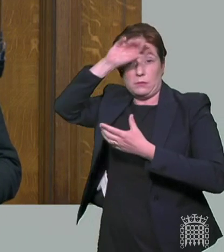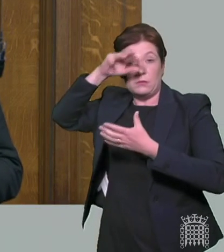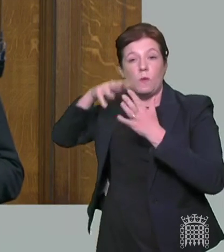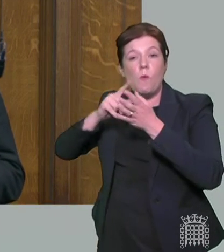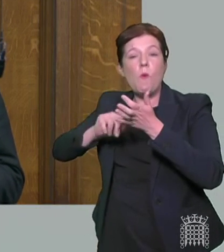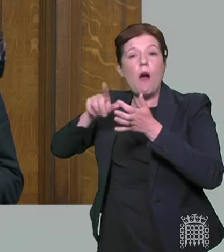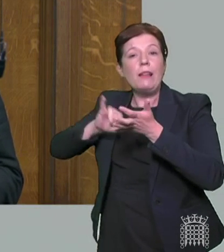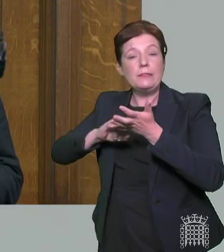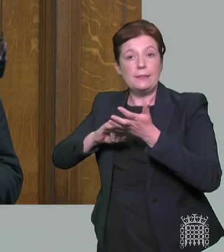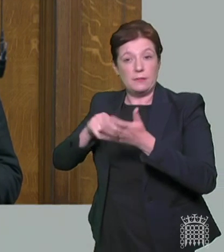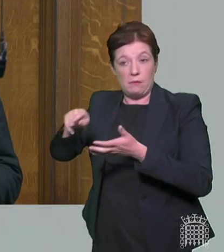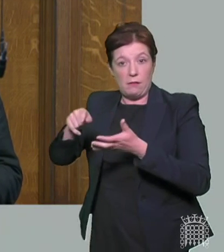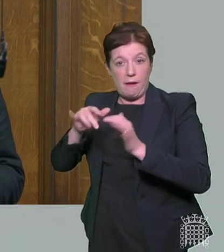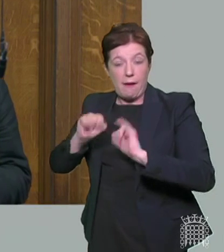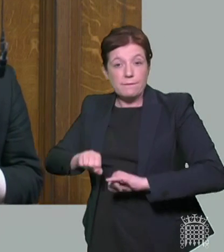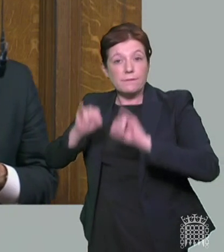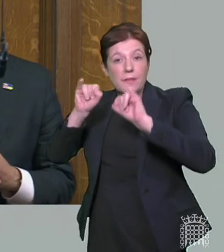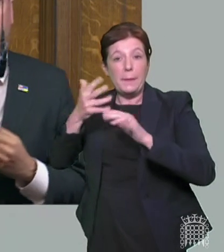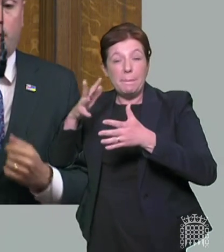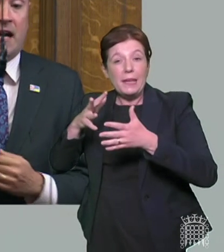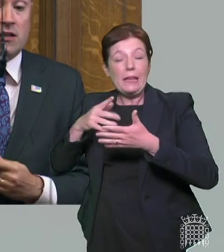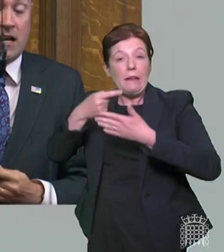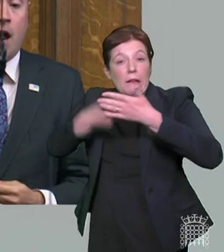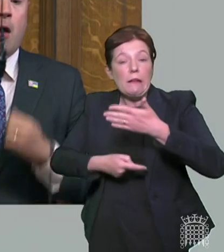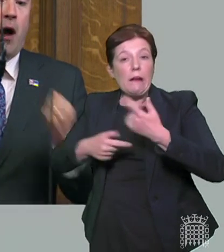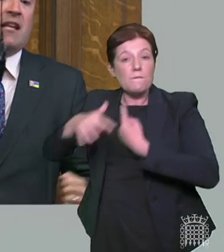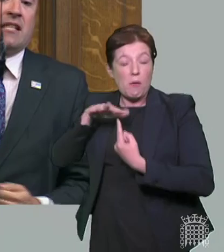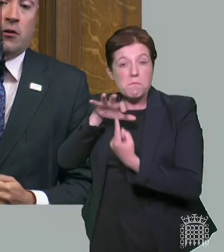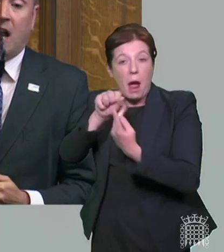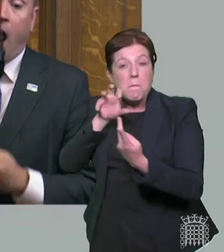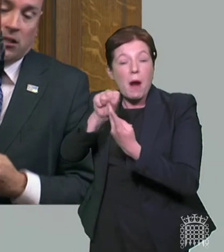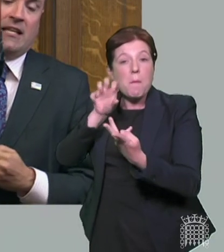In January, the operator was hit with three category 1 breaches by the Environment Agency.